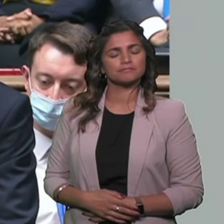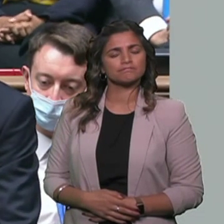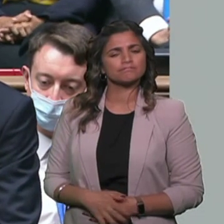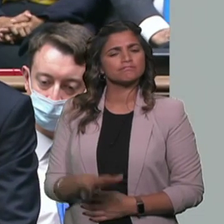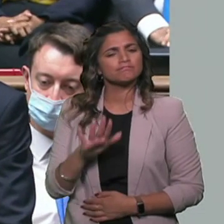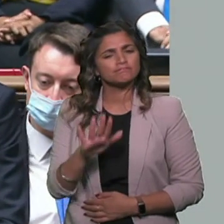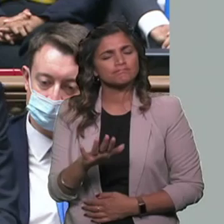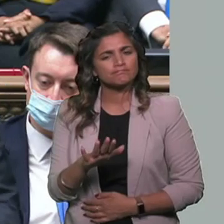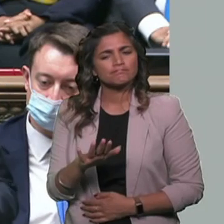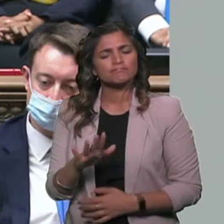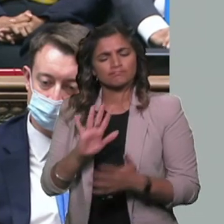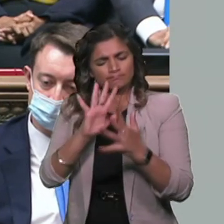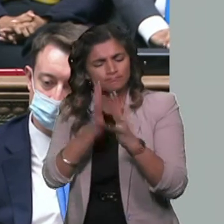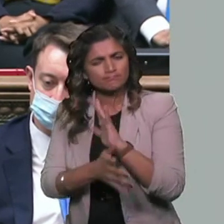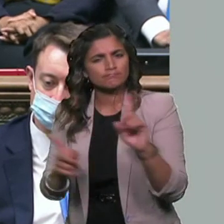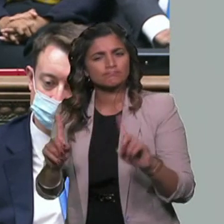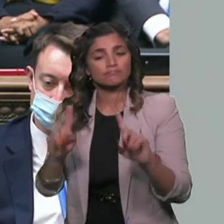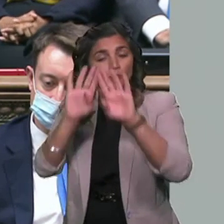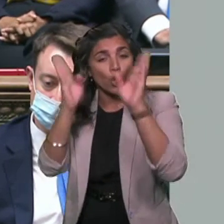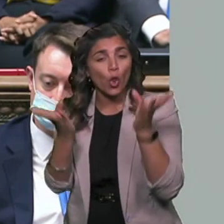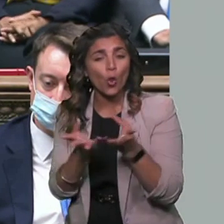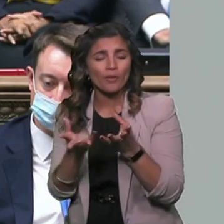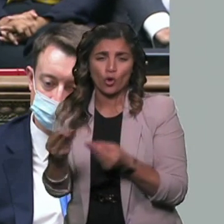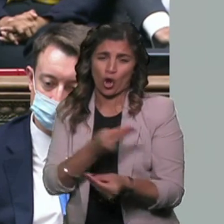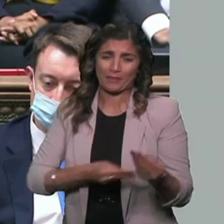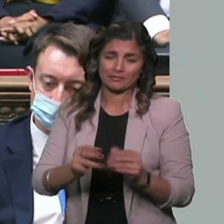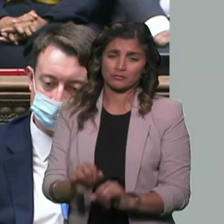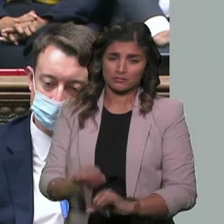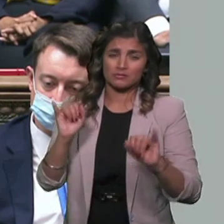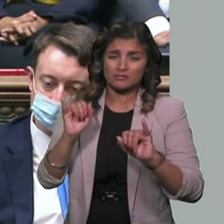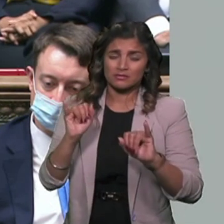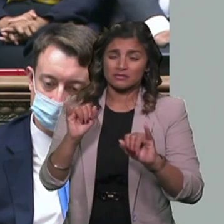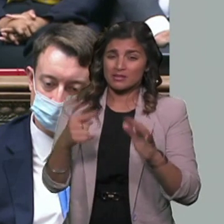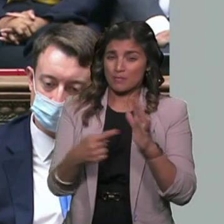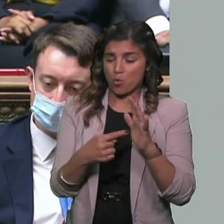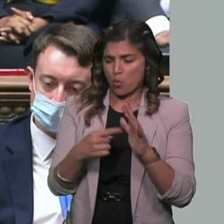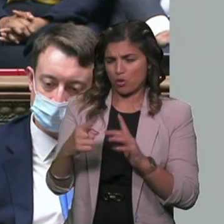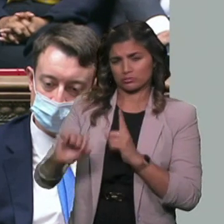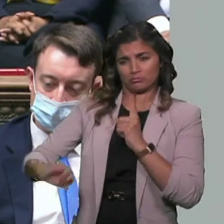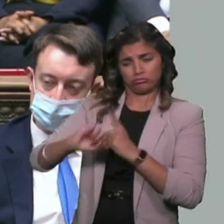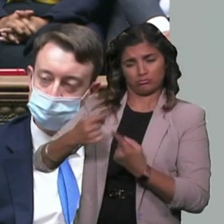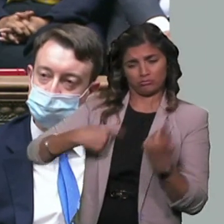Disruption in the global economy highlights the importance of strong public finances.